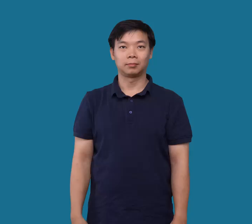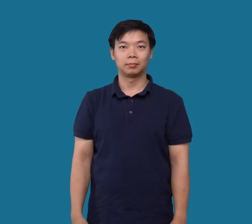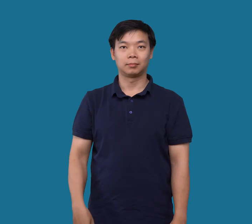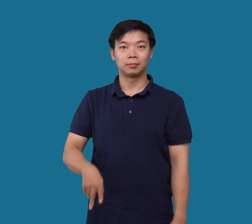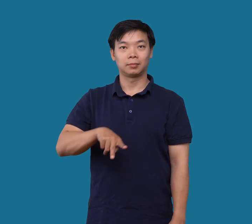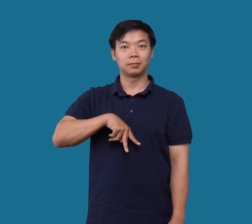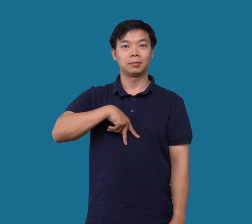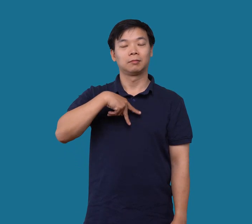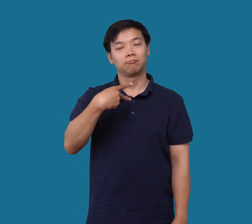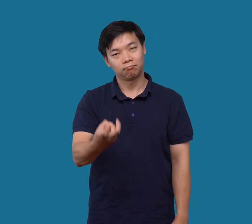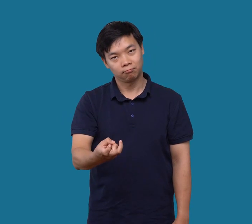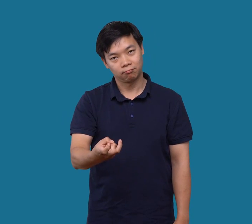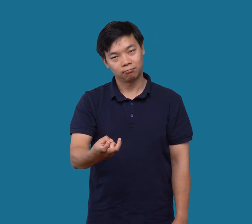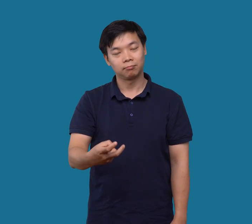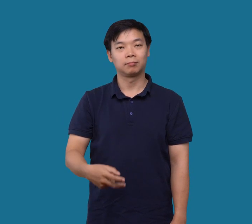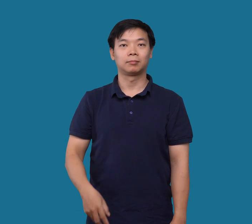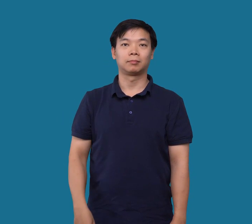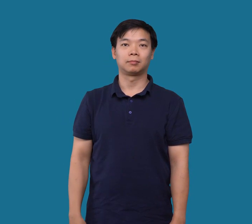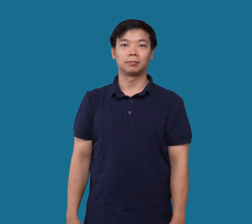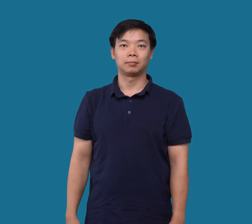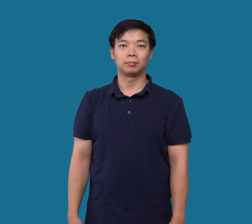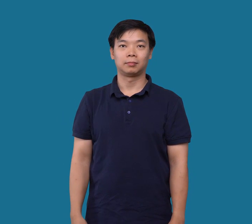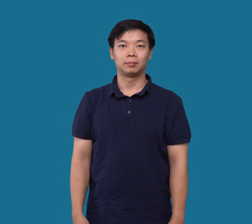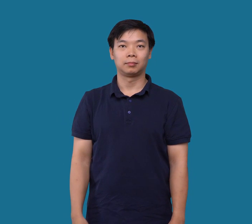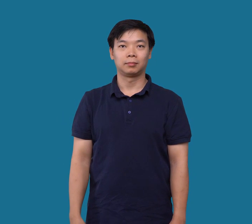hi sinh